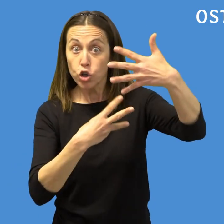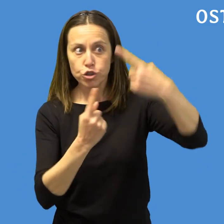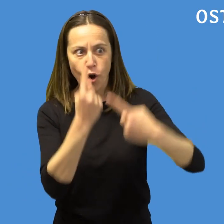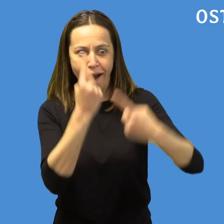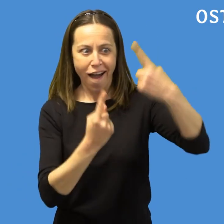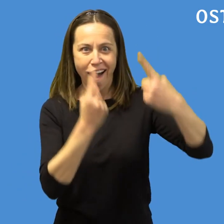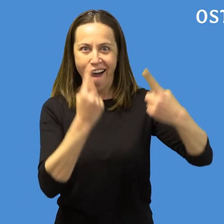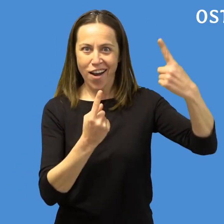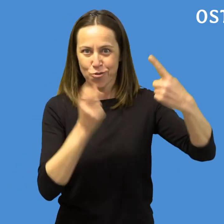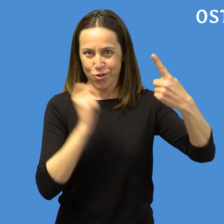alguno